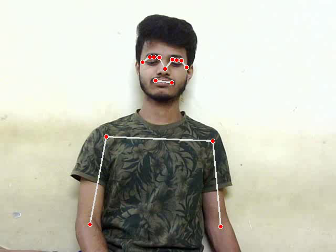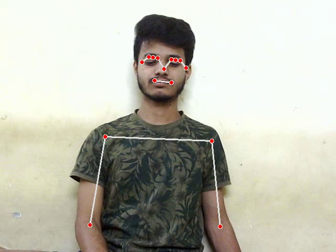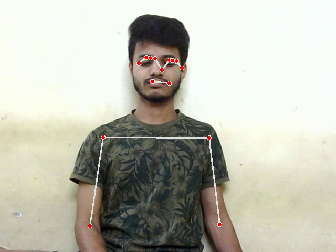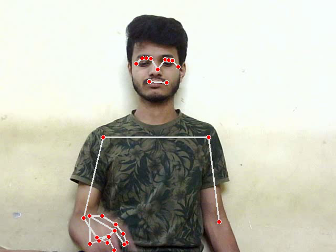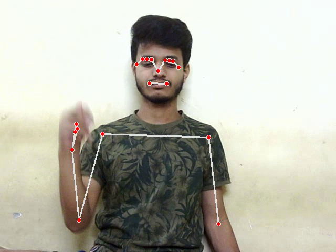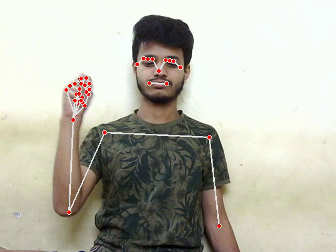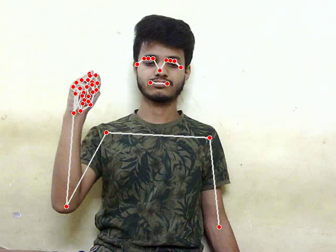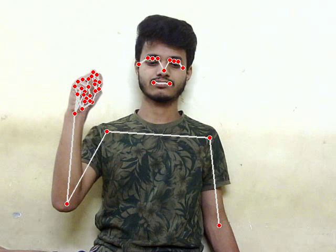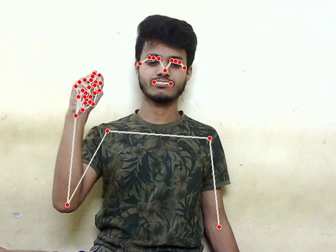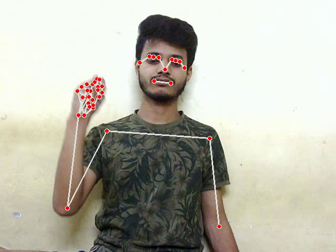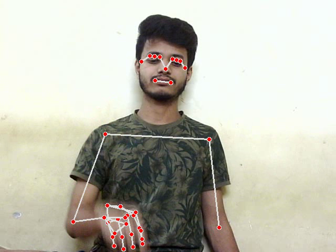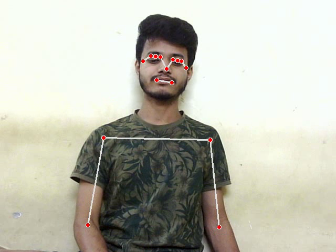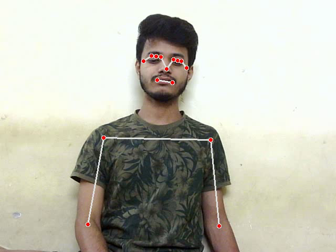bathroom